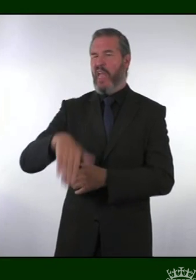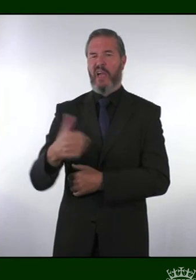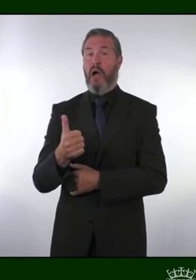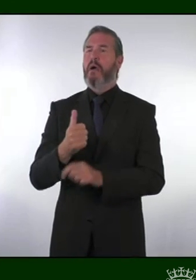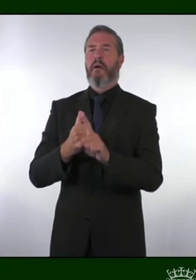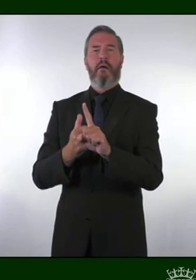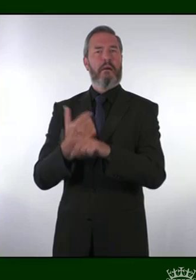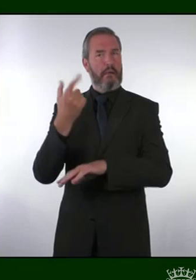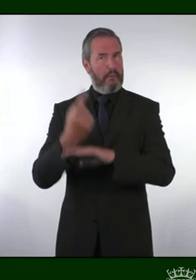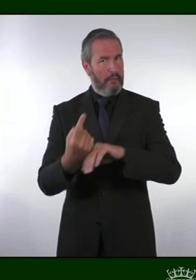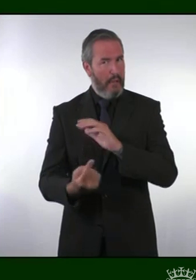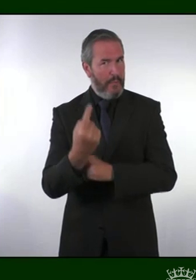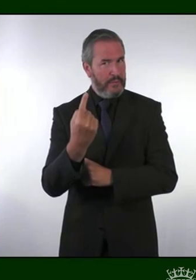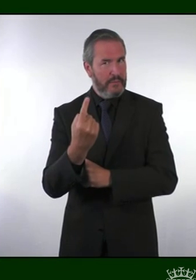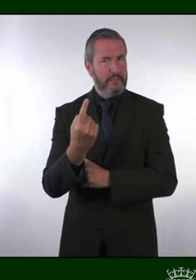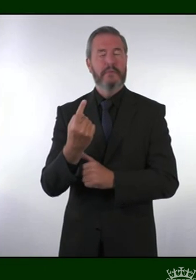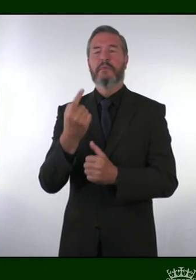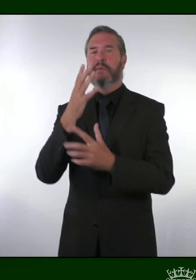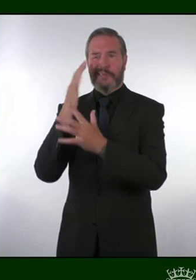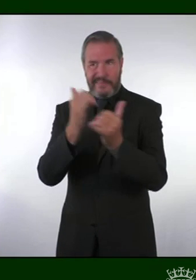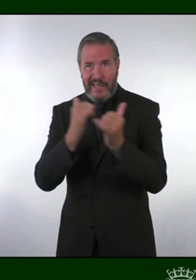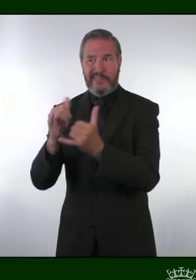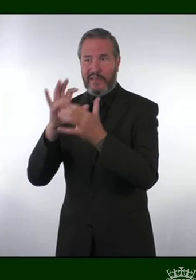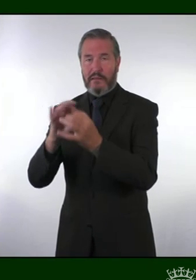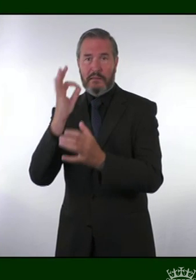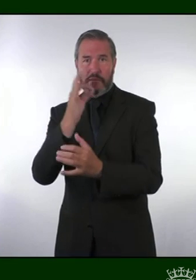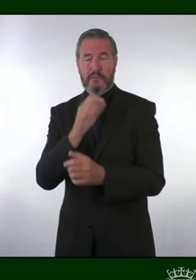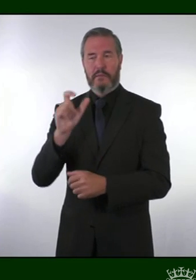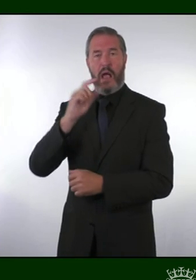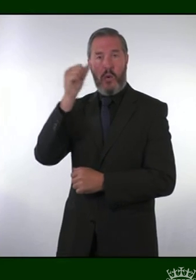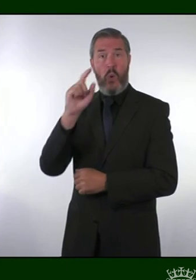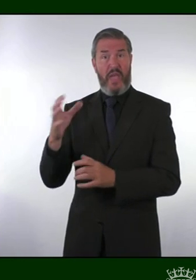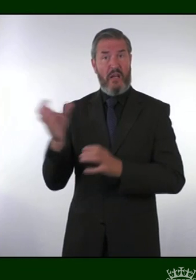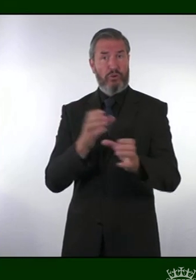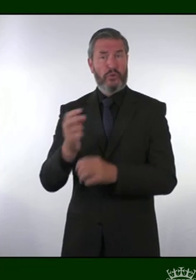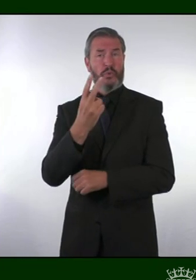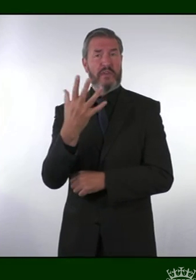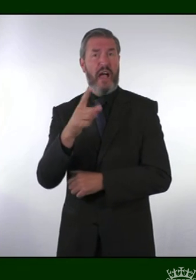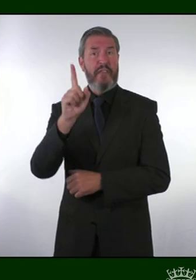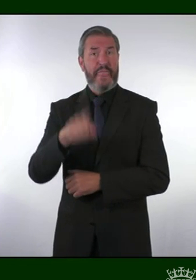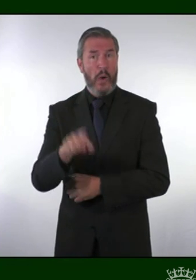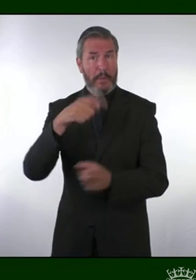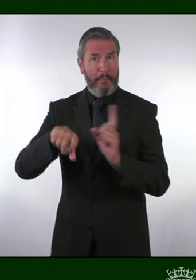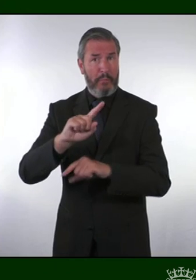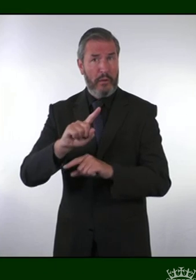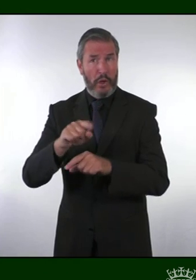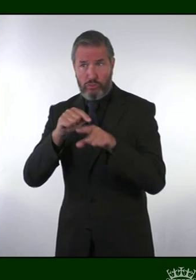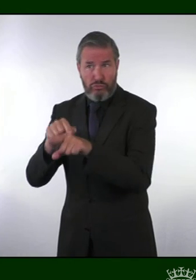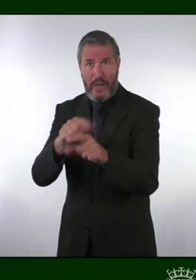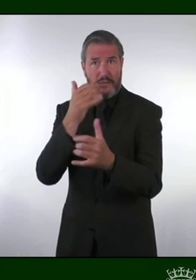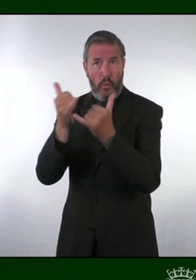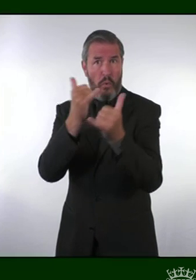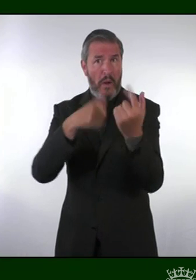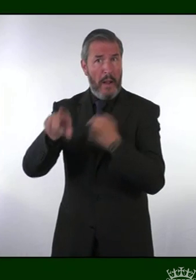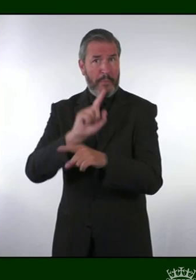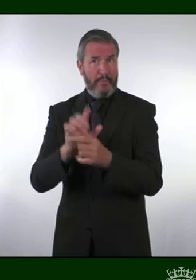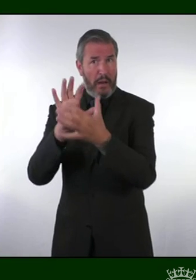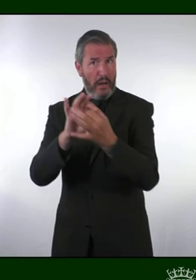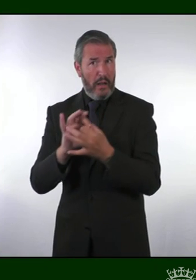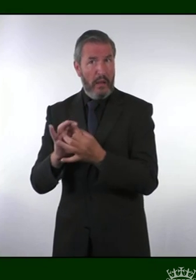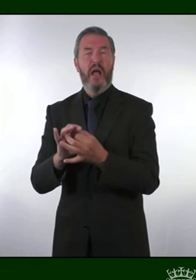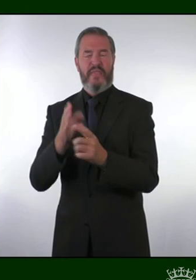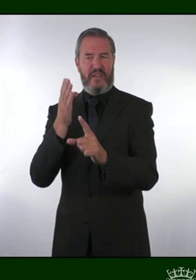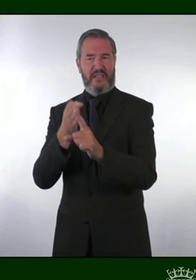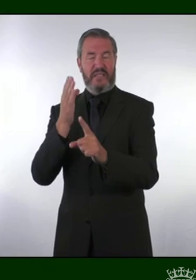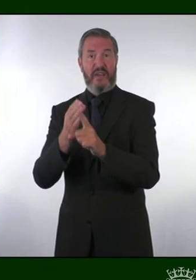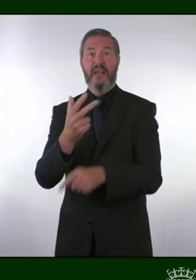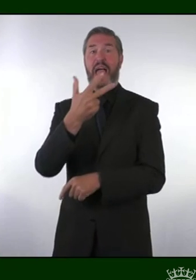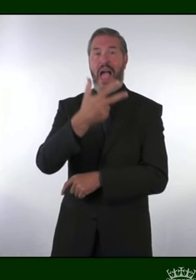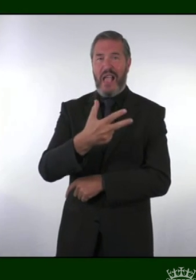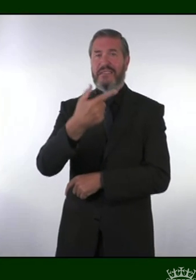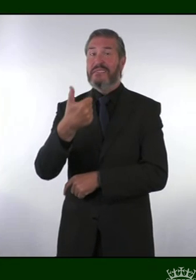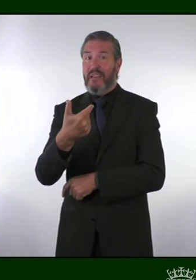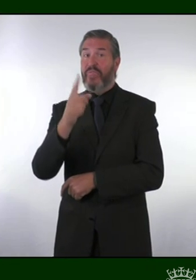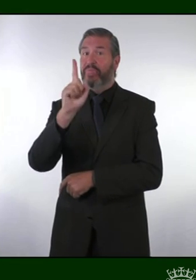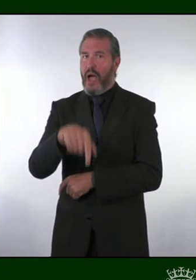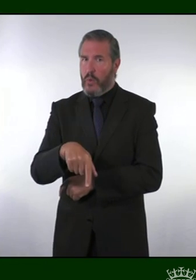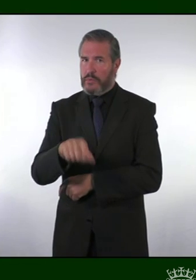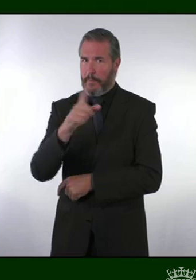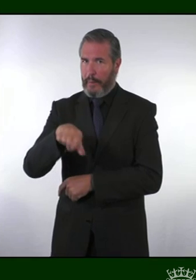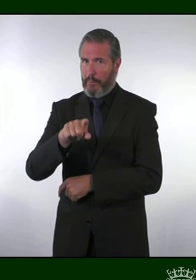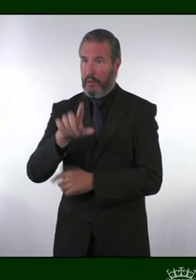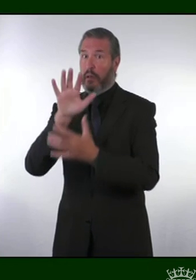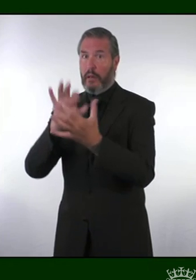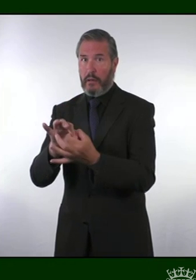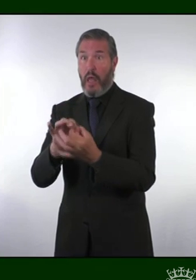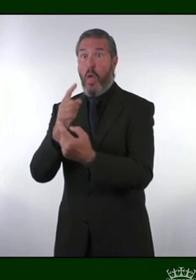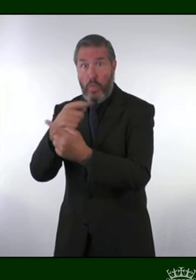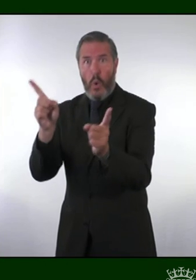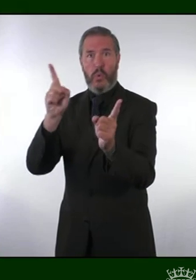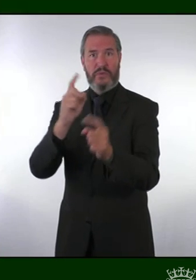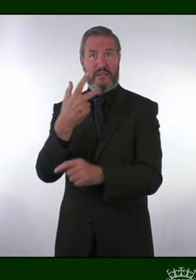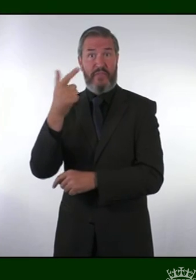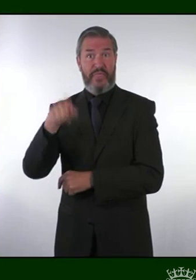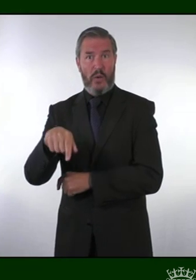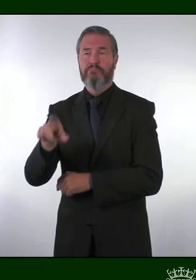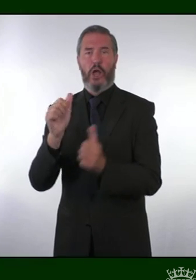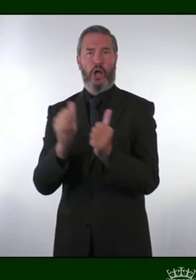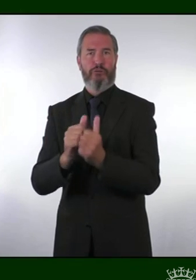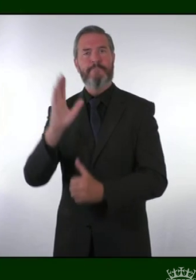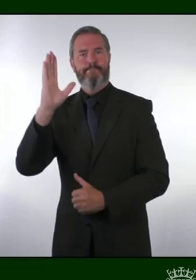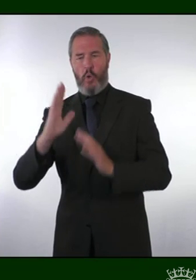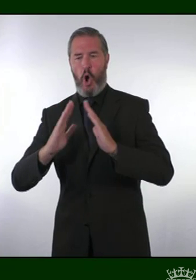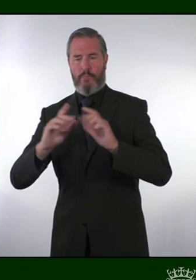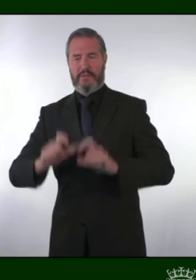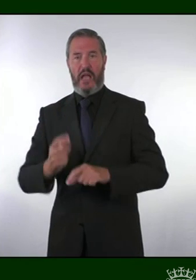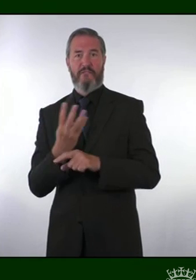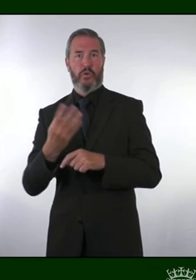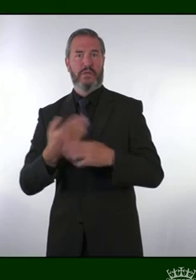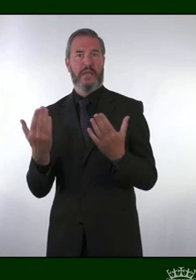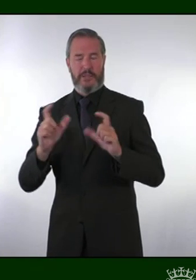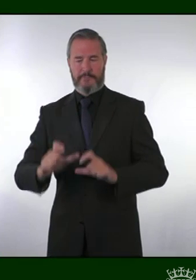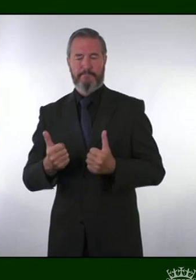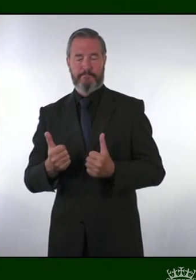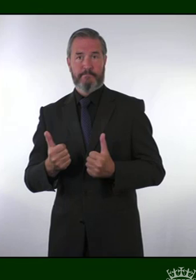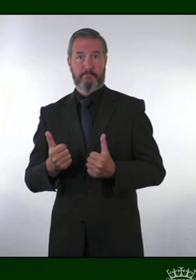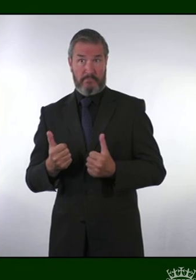They are getting it done—Dido Harding and her team have recruited 25,000 people and so far they have identified and contacted 87,000 people who have voluntarily agreed to self-isolate to stop the disease spreading.